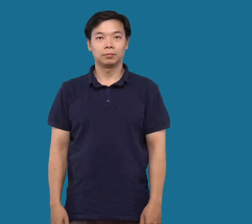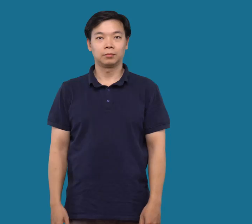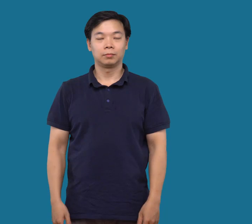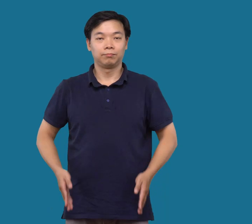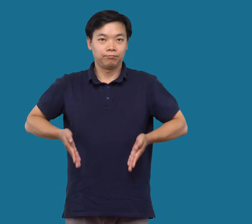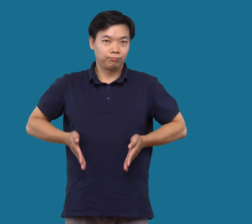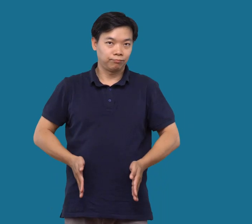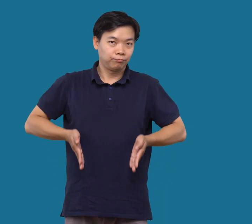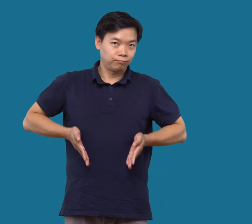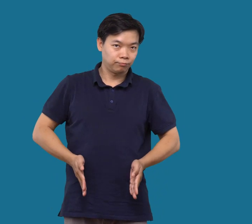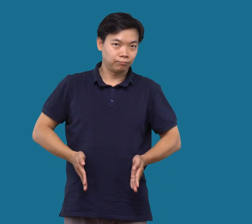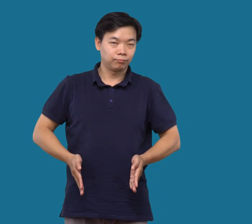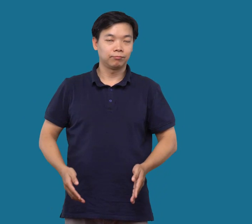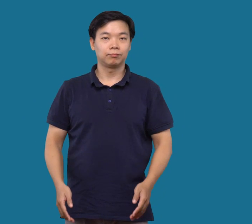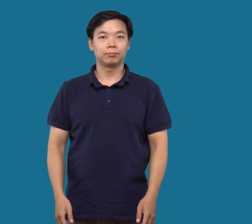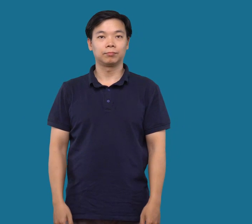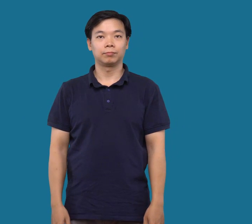sinh sản